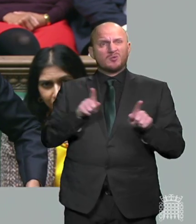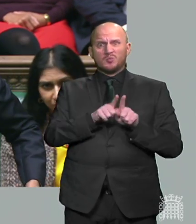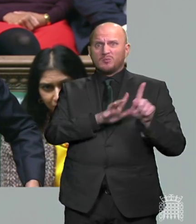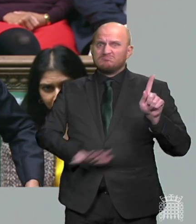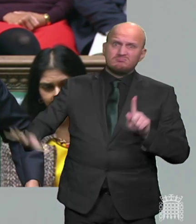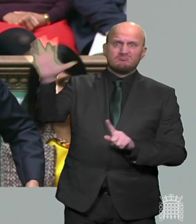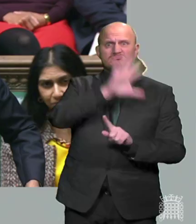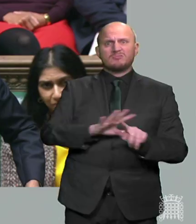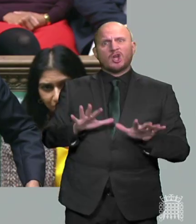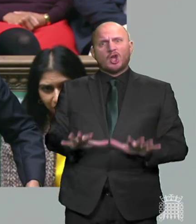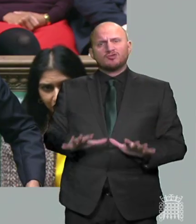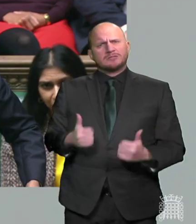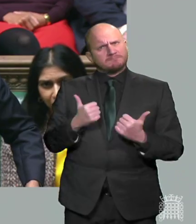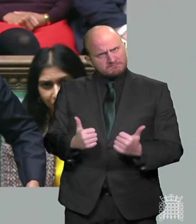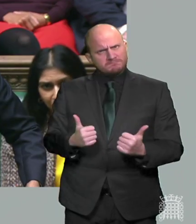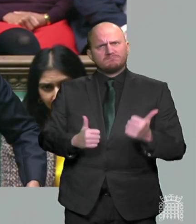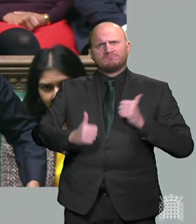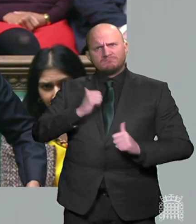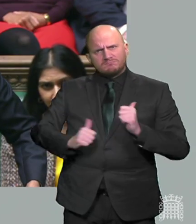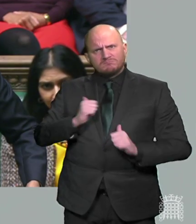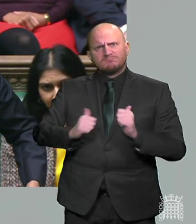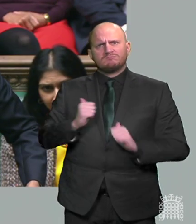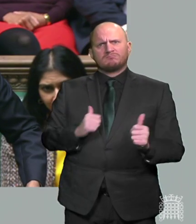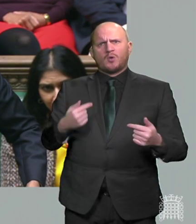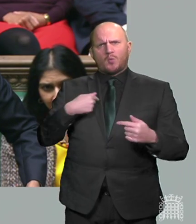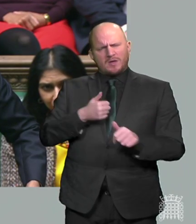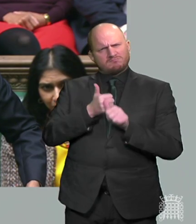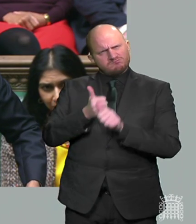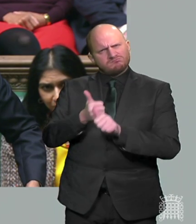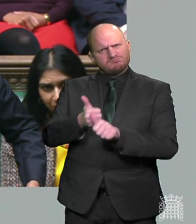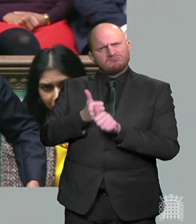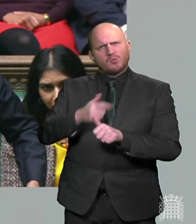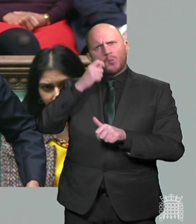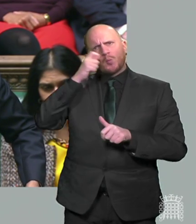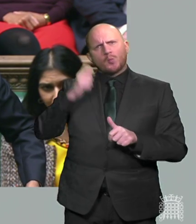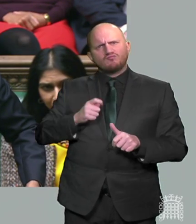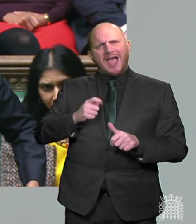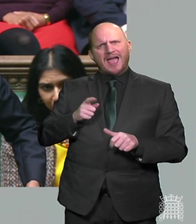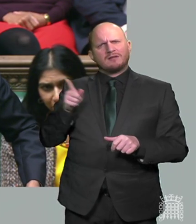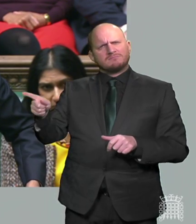It is something we can all be proud of in our country—that we have stood behind Ukraine in its hour of need.